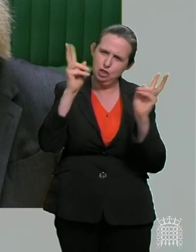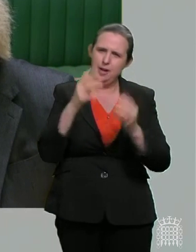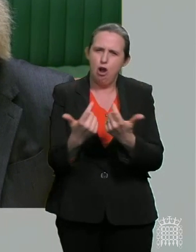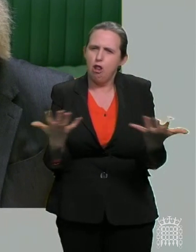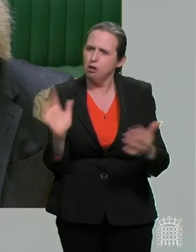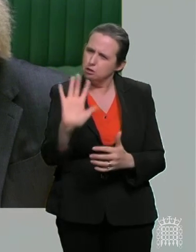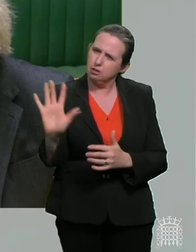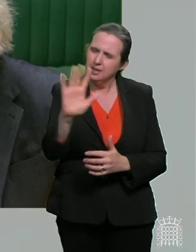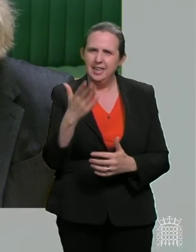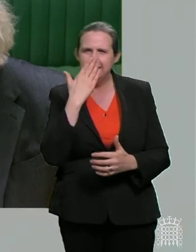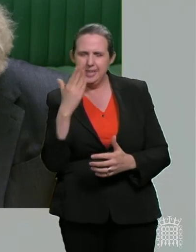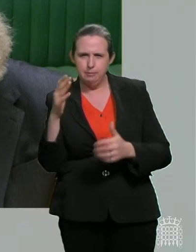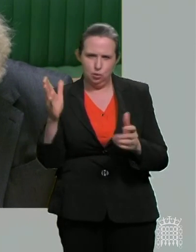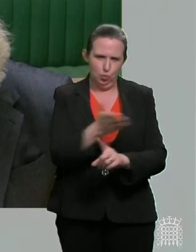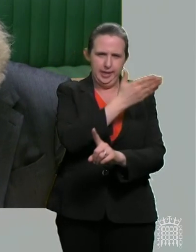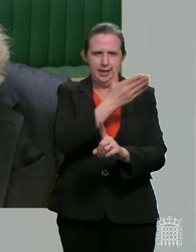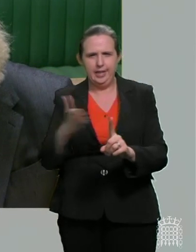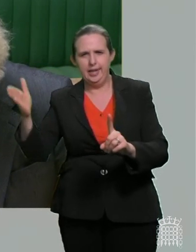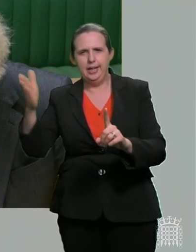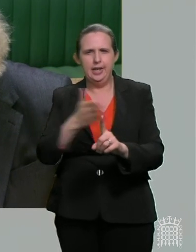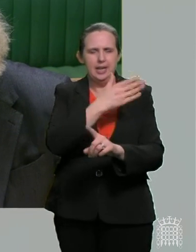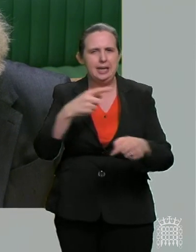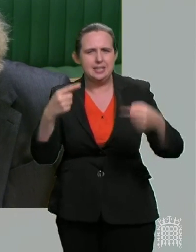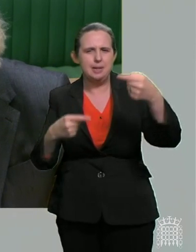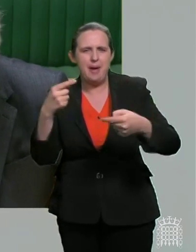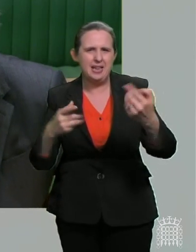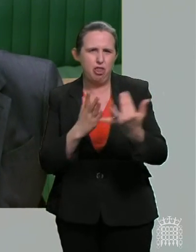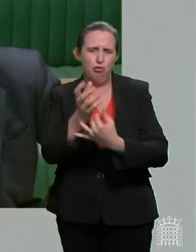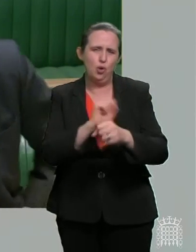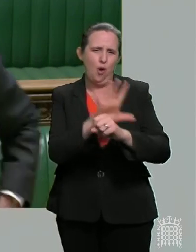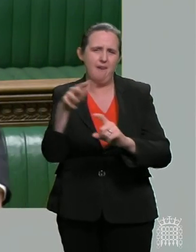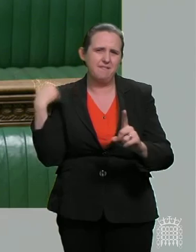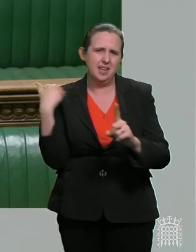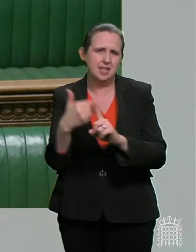He has moved from one side of the debate to the other throughout this crisis.